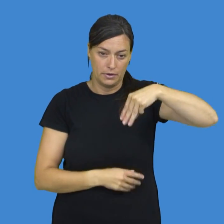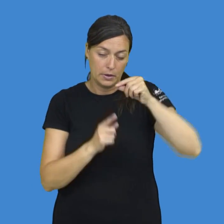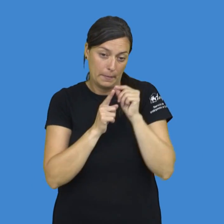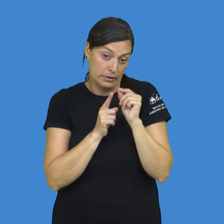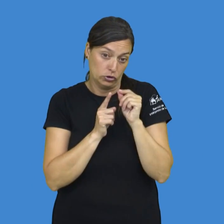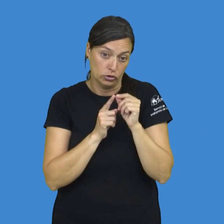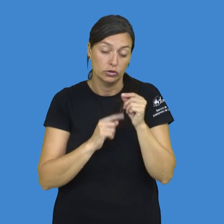diabetes